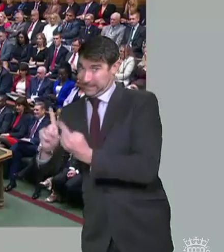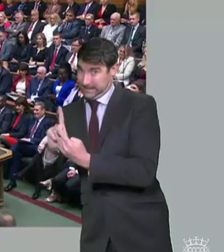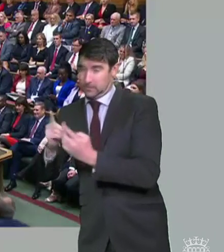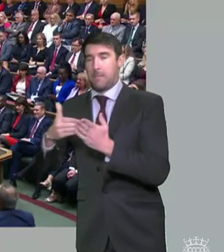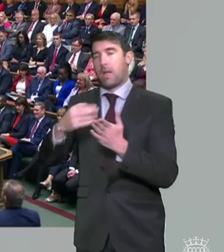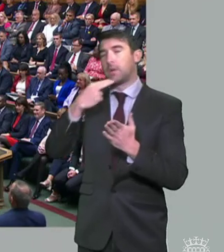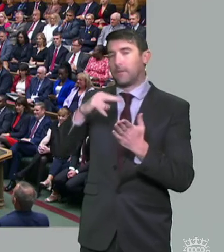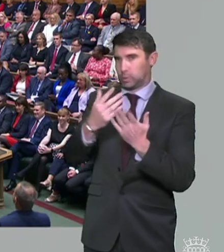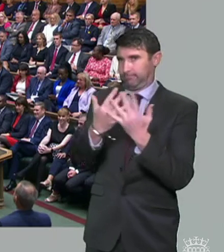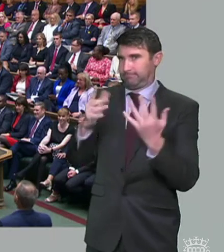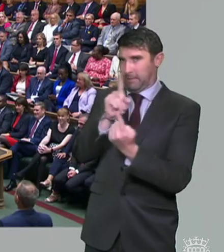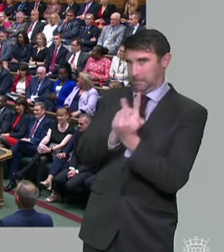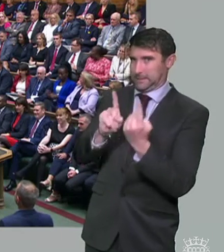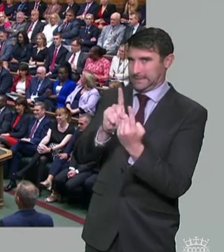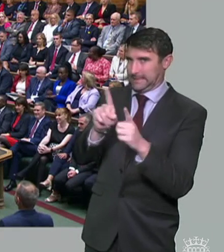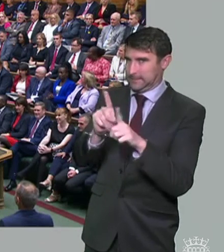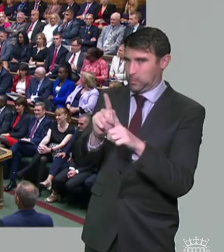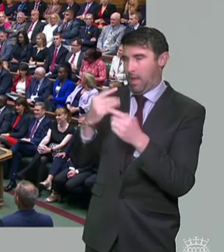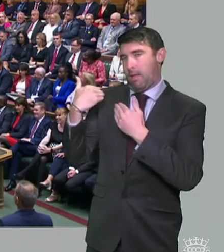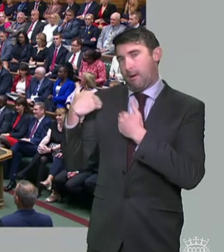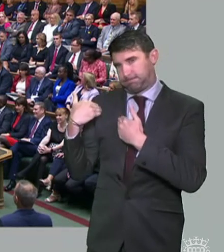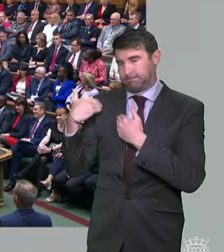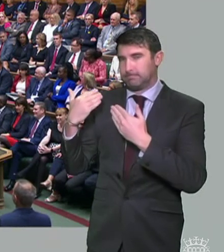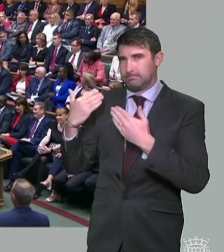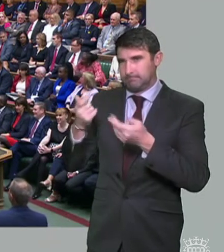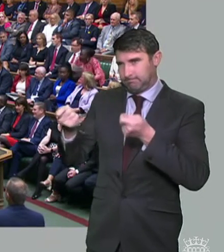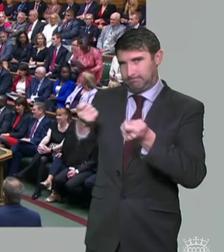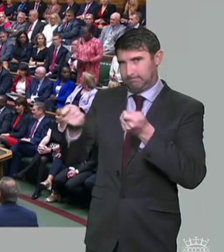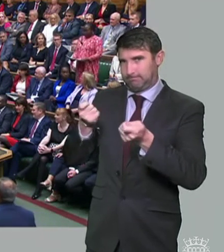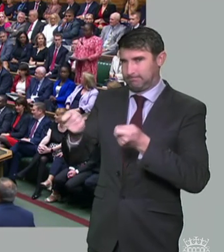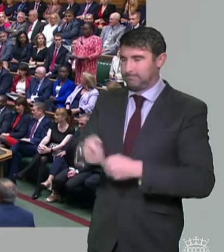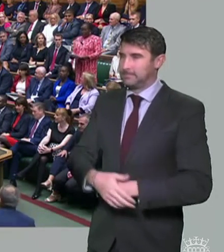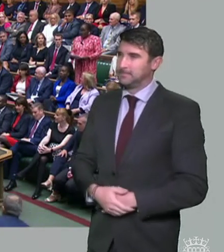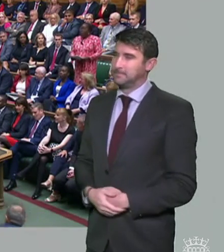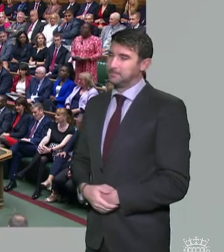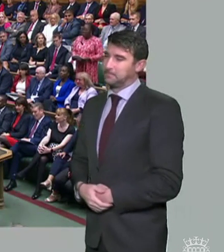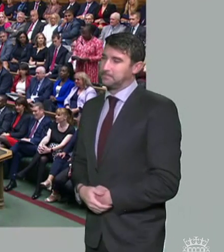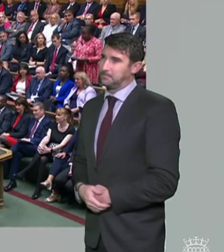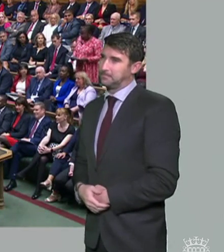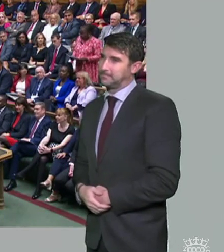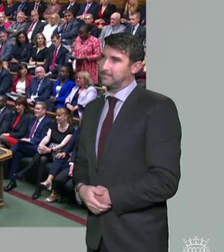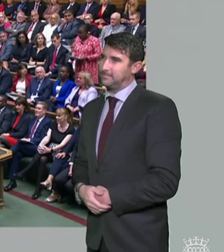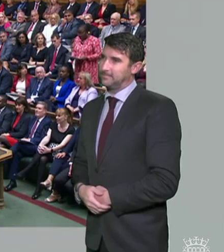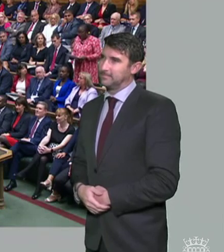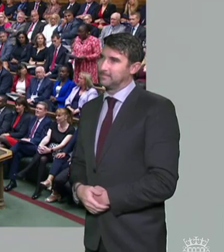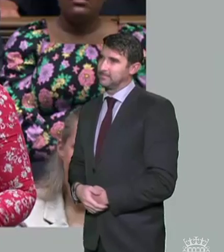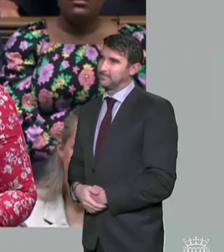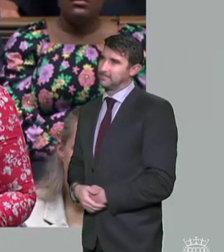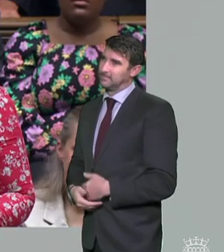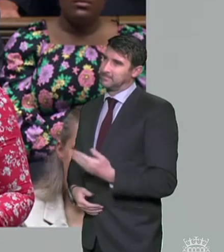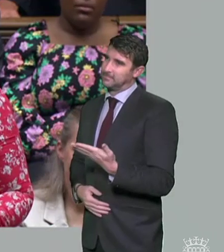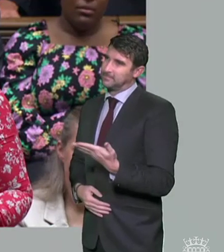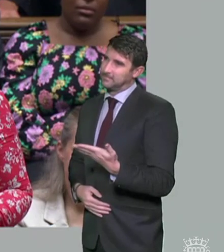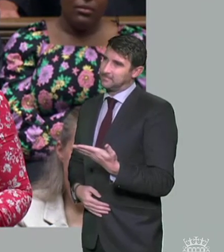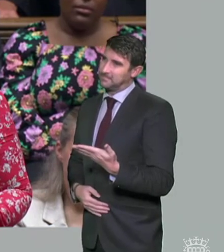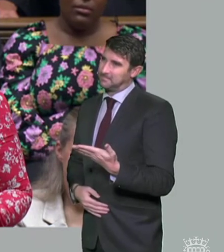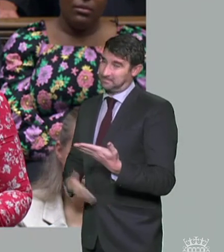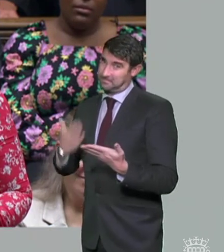Can I warmly welcome the Prime Minister to her place?